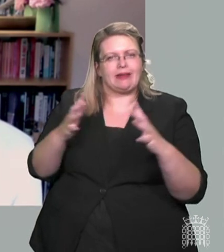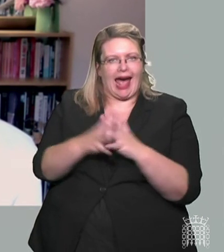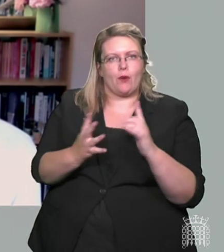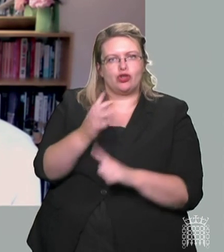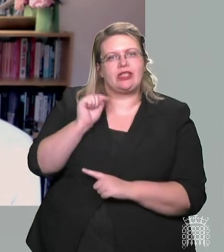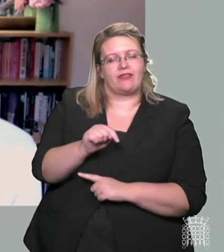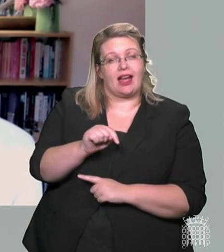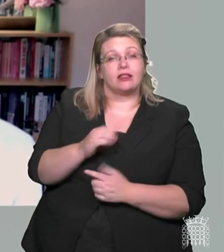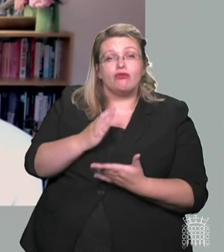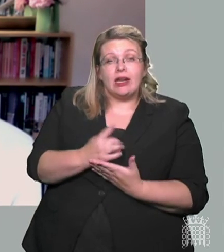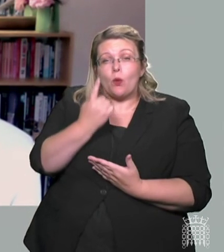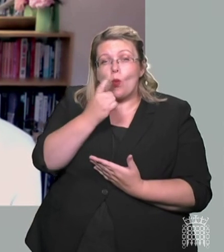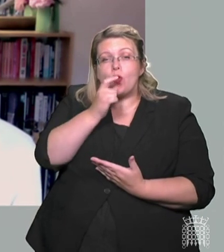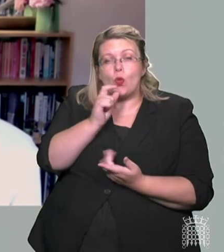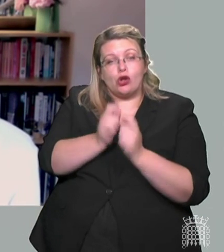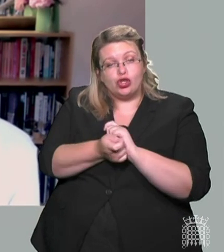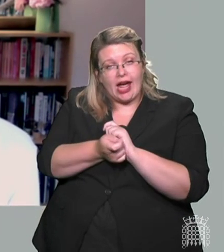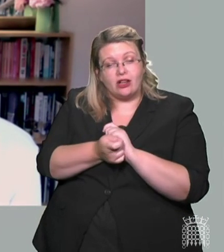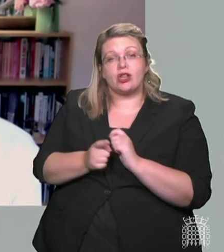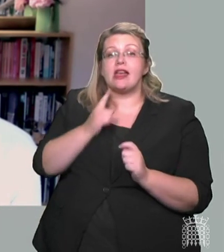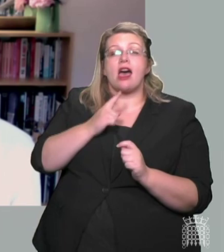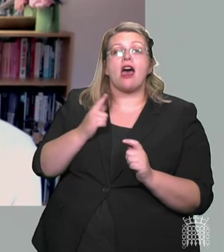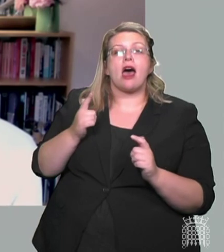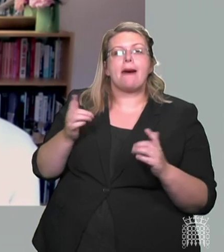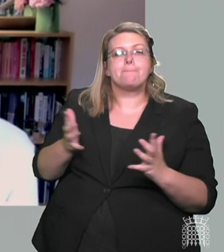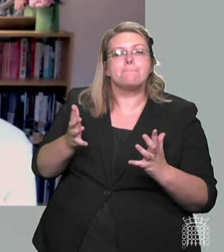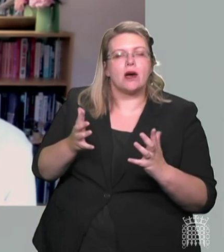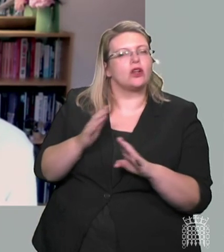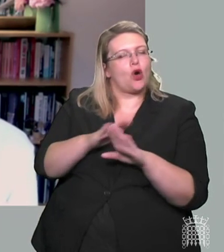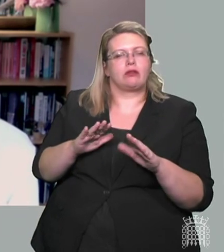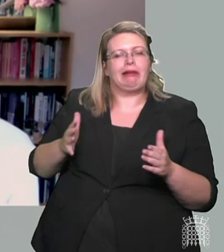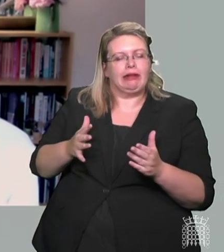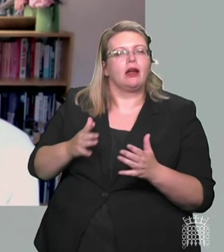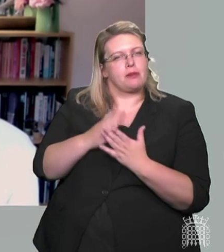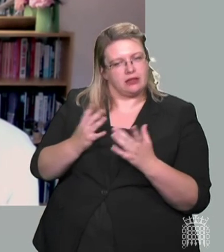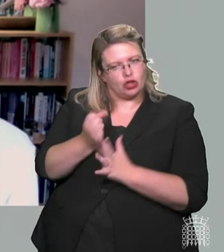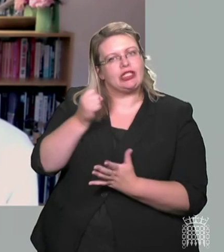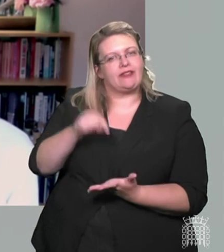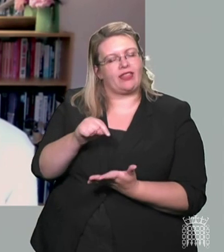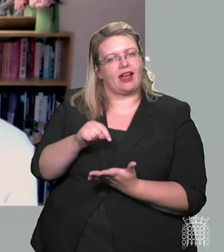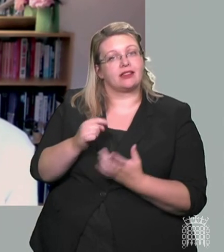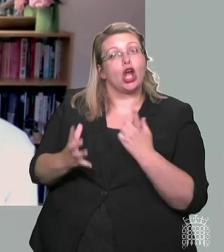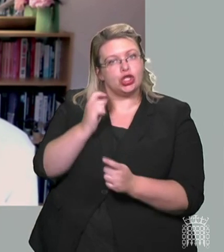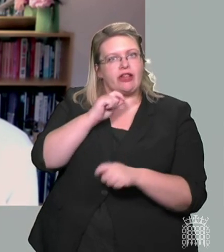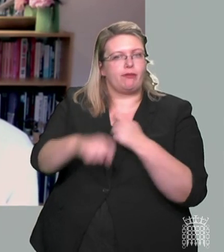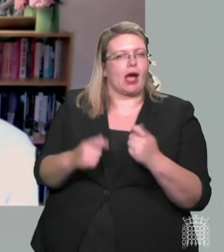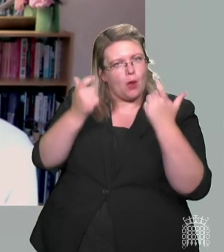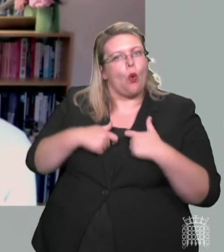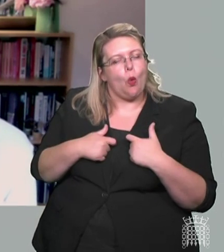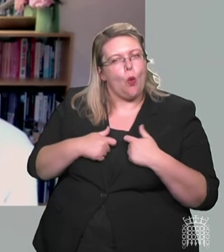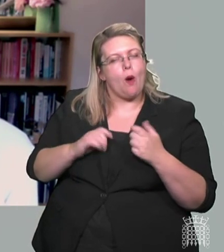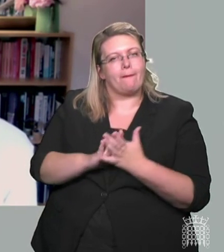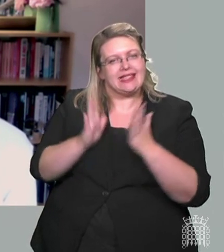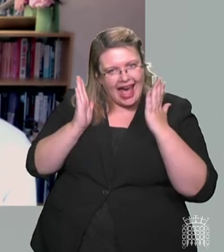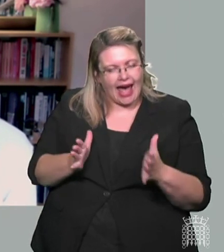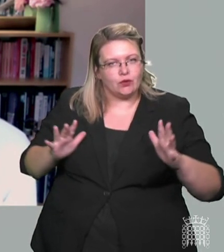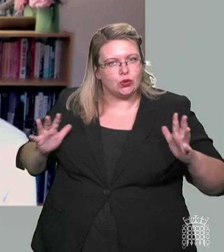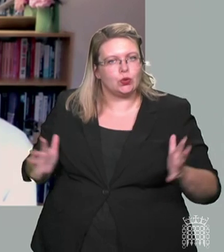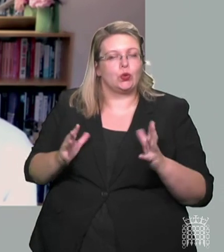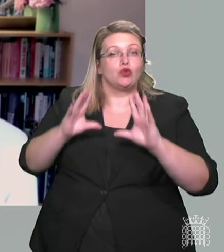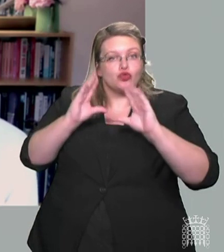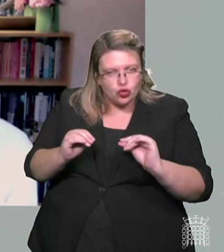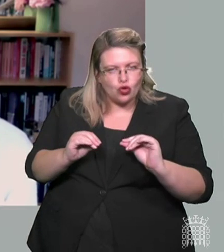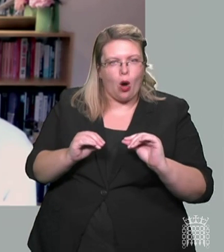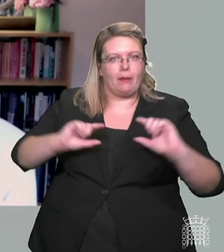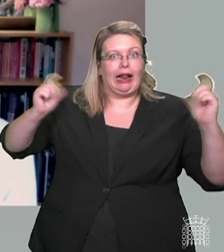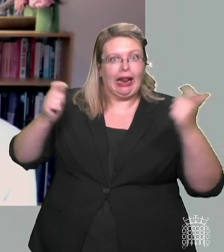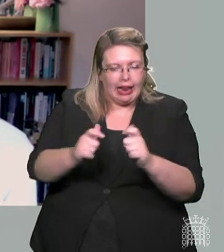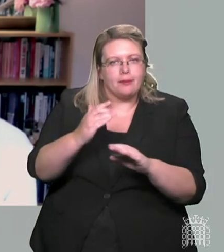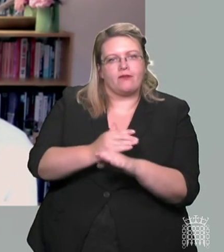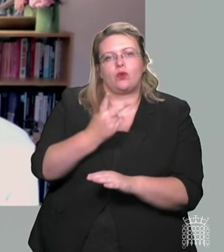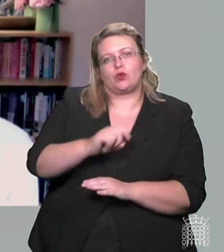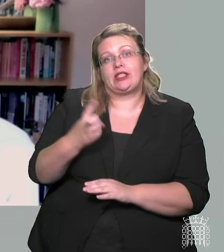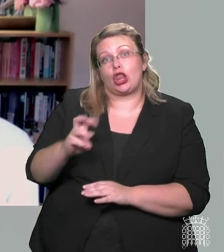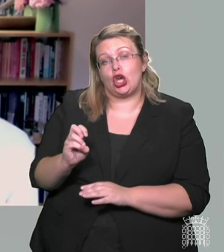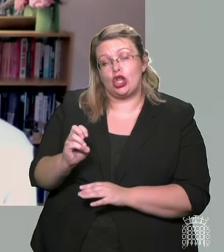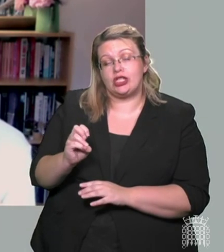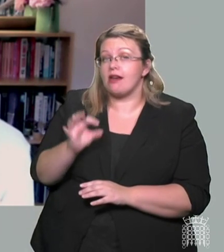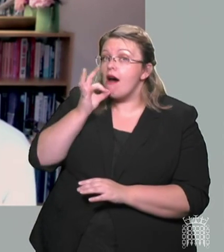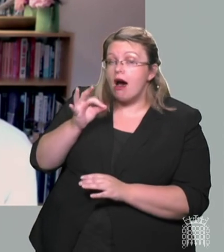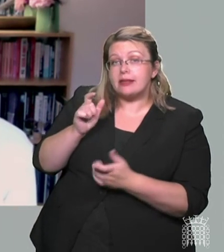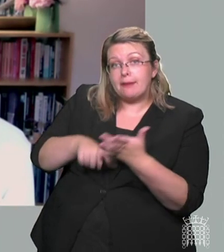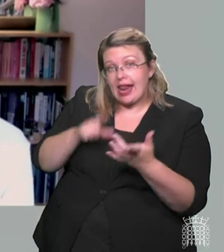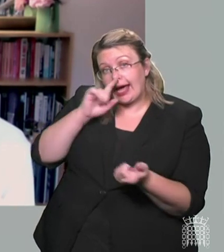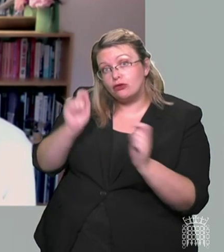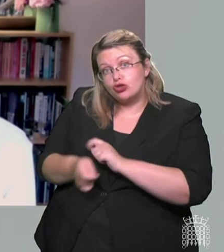A one-word change from “furthering” to “meeting” would make a world of difference by introducing the legally binding target to halt biodiversity loss by 2030 that his Government have promised, so will he do it?